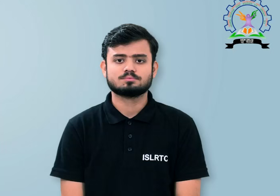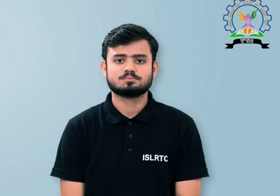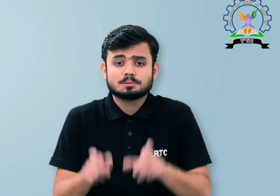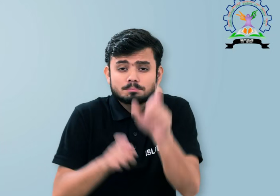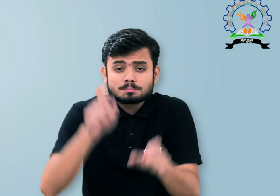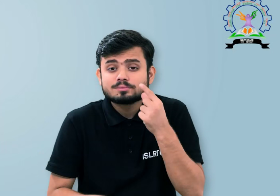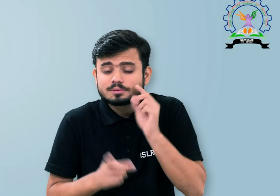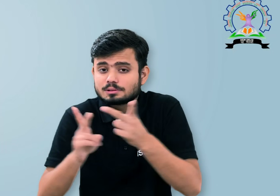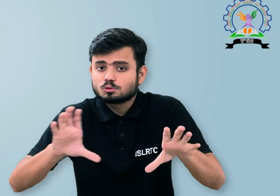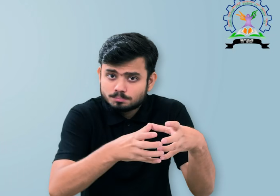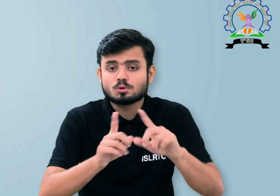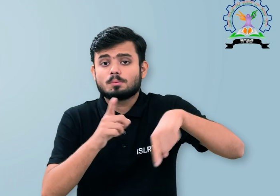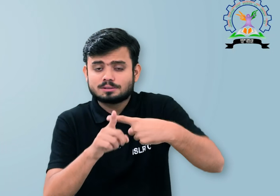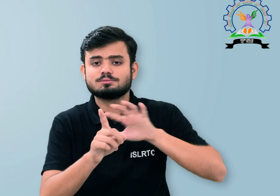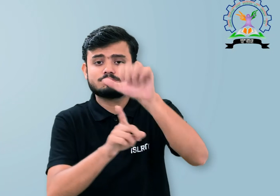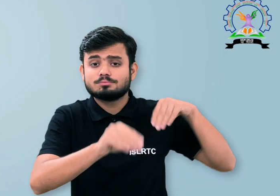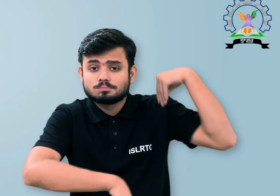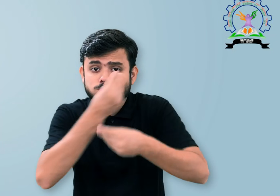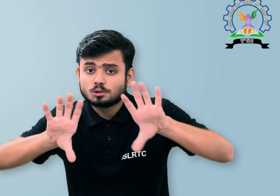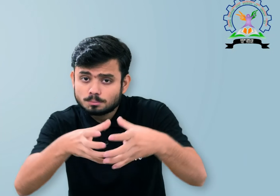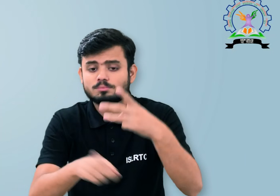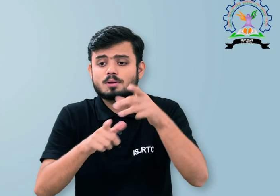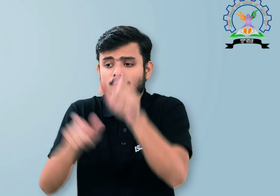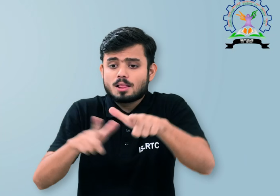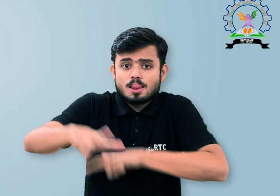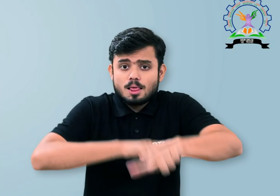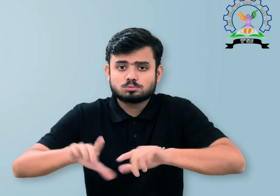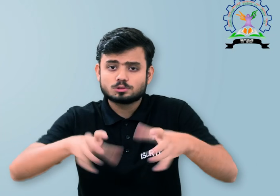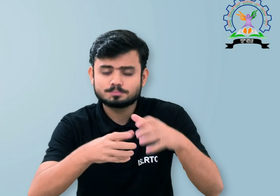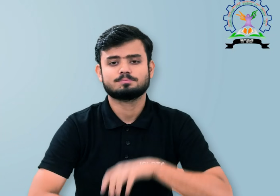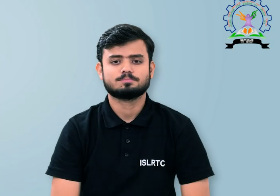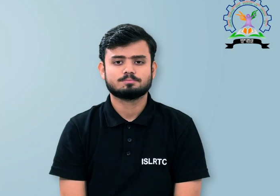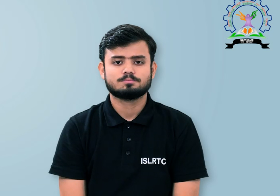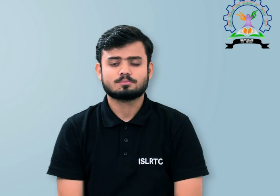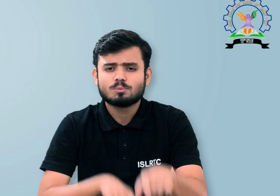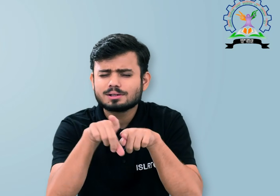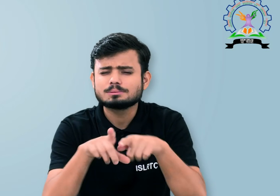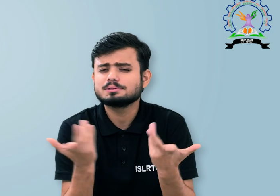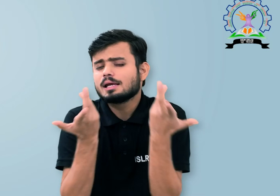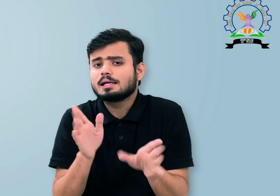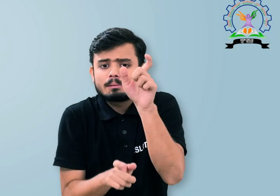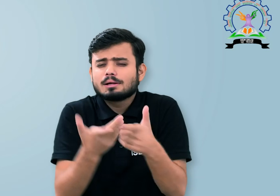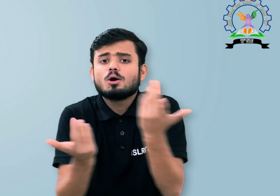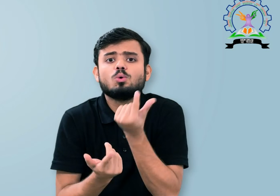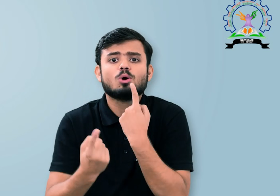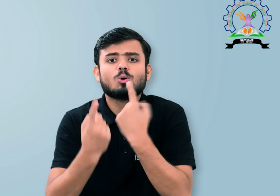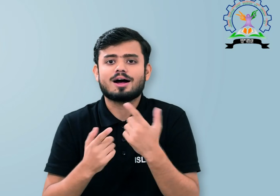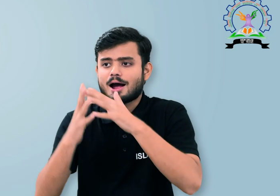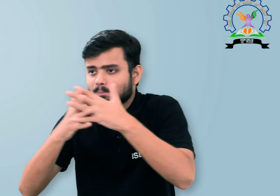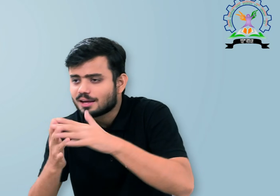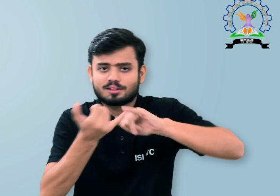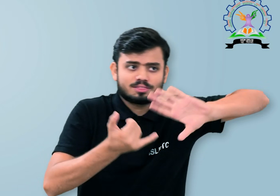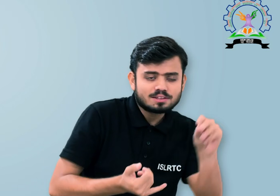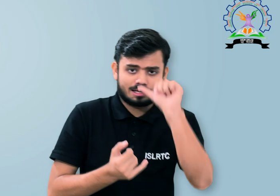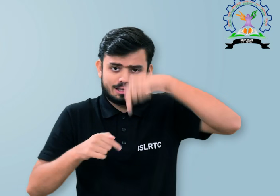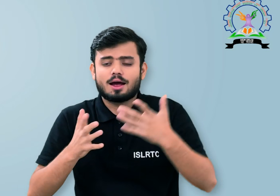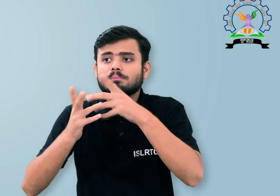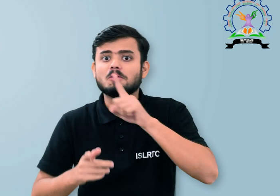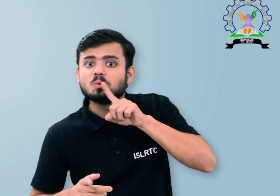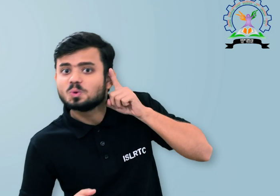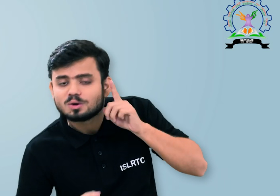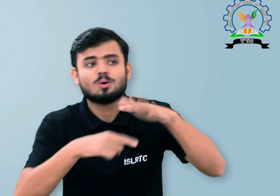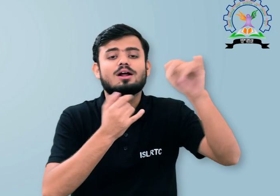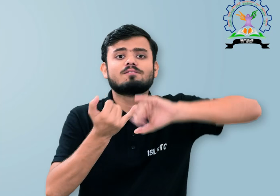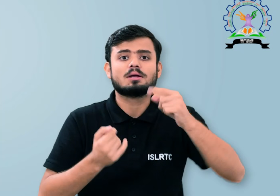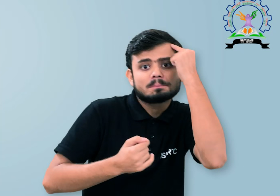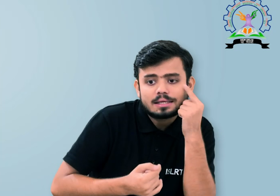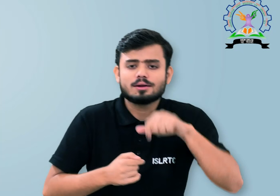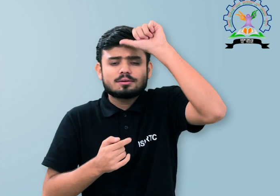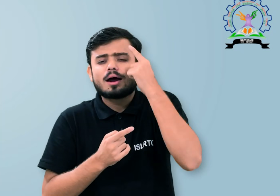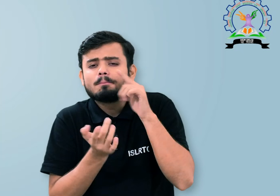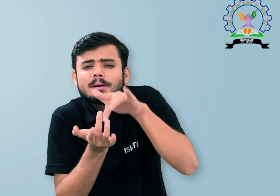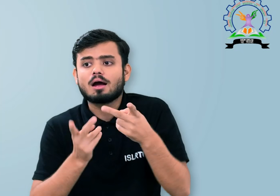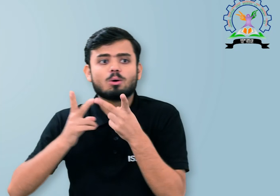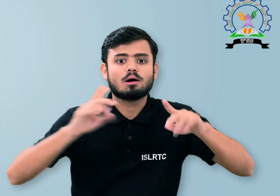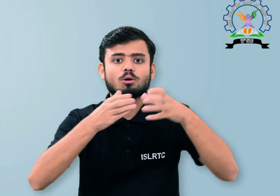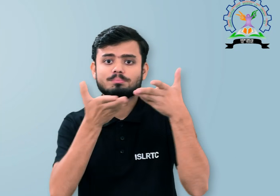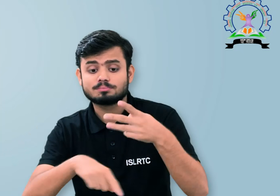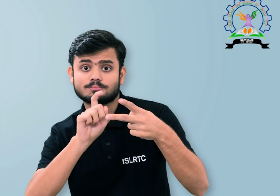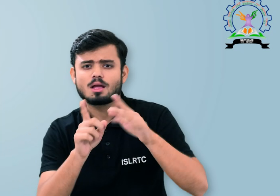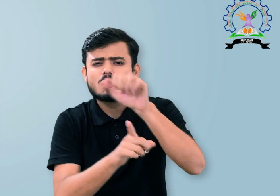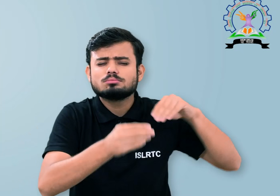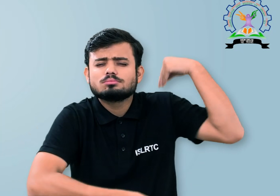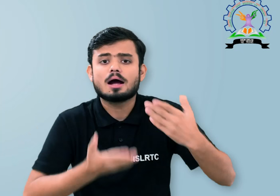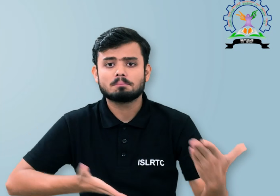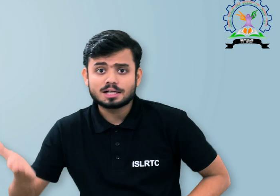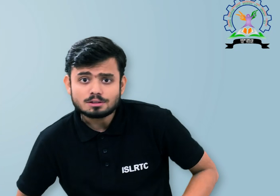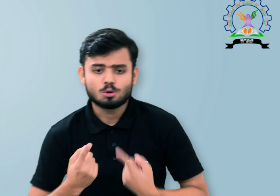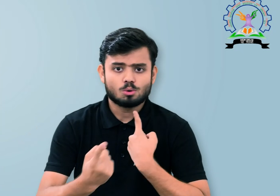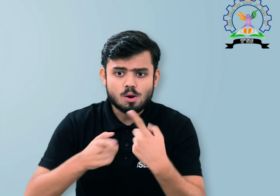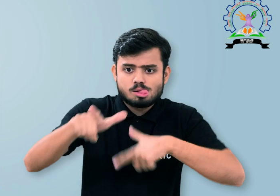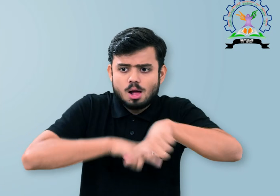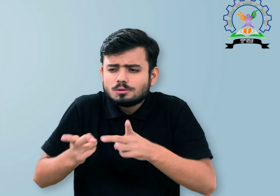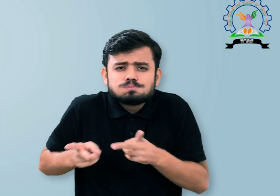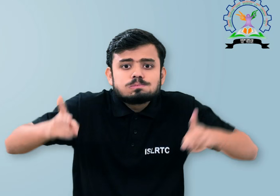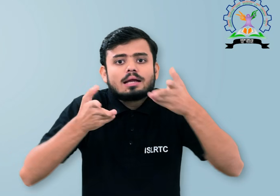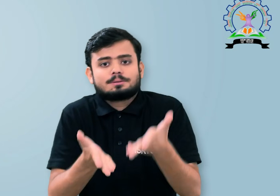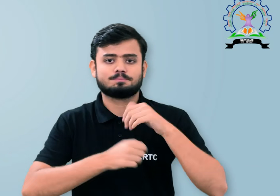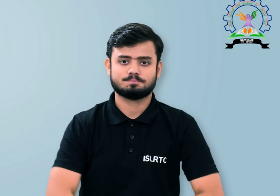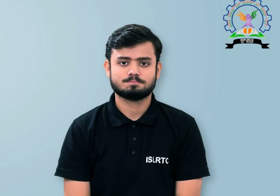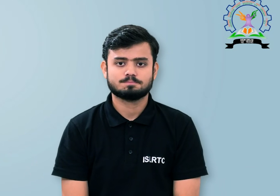Ethinicity The fact or state of belonging to a social group that has a common national or cultural tradition.